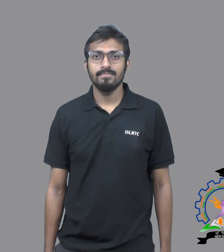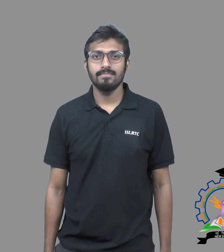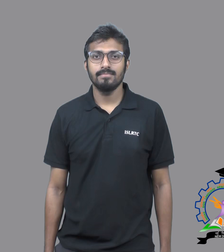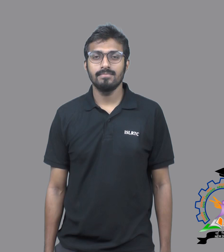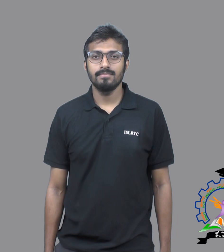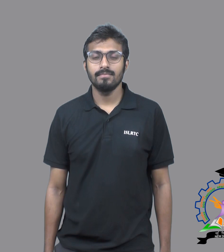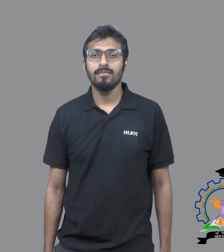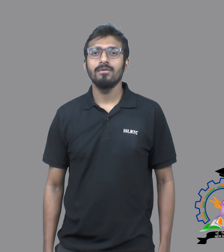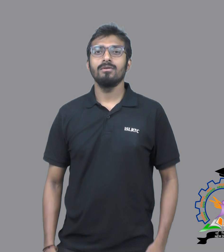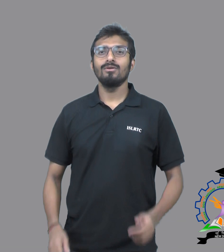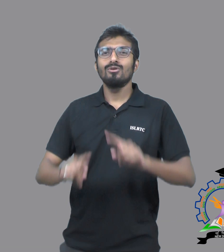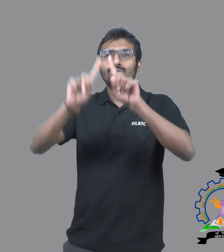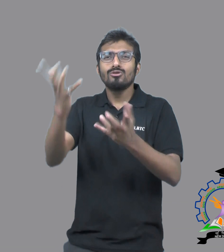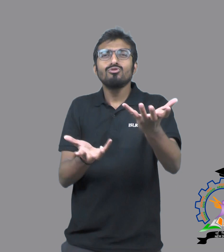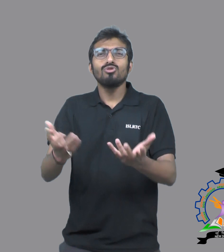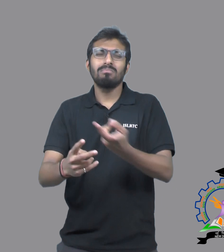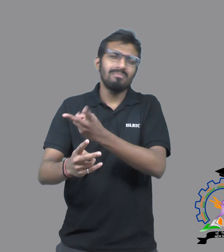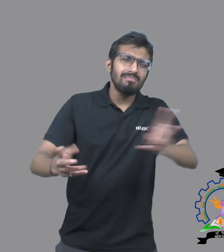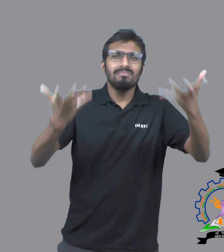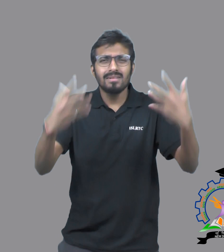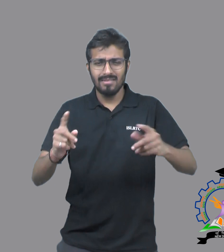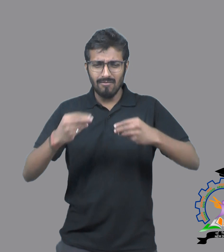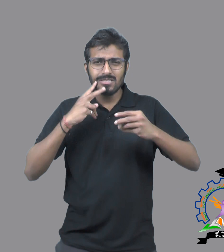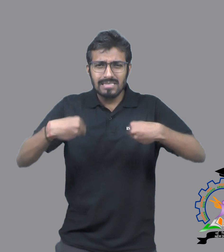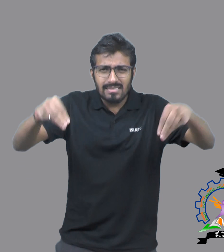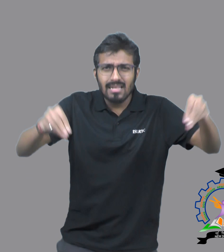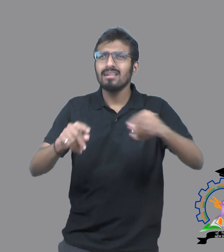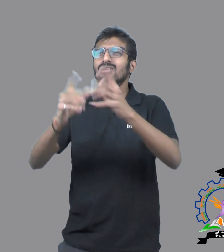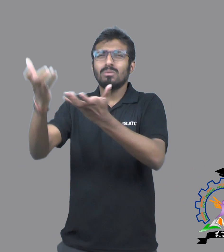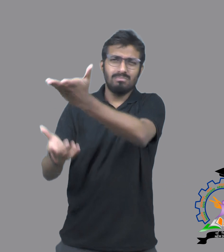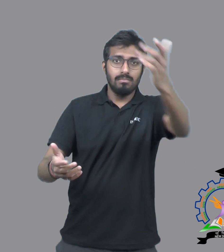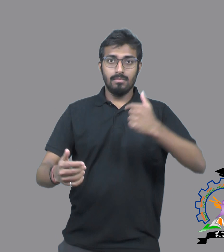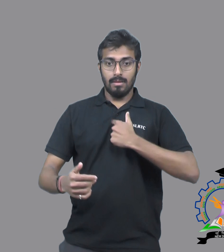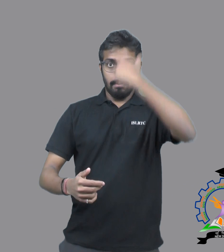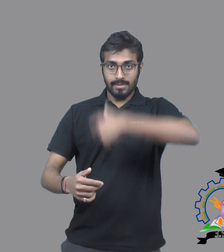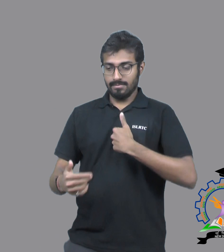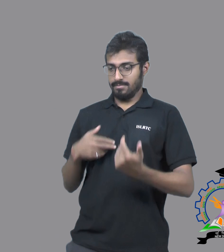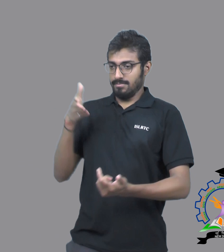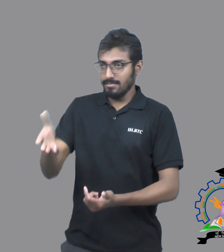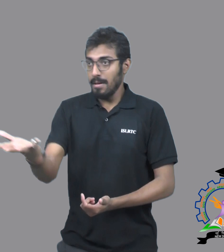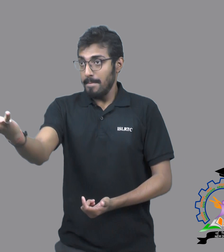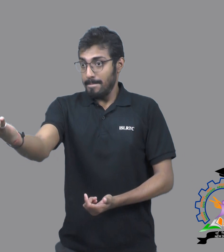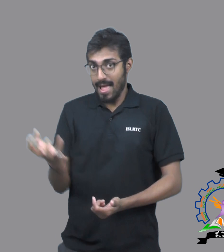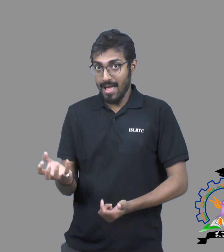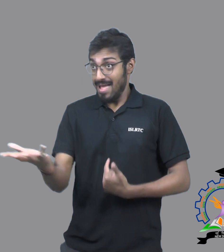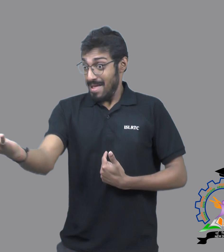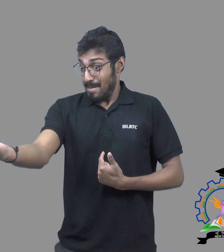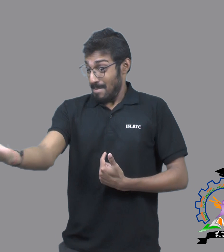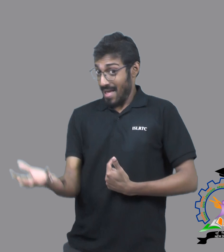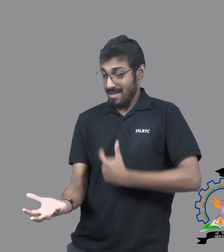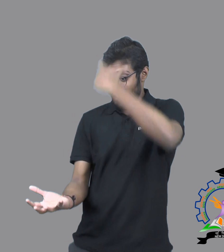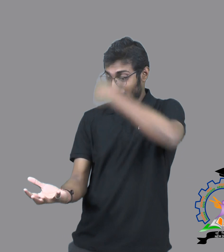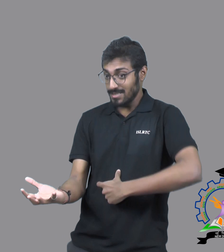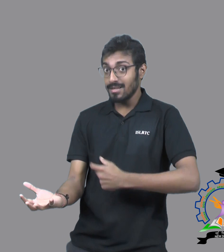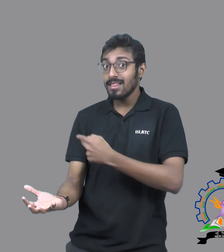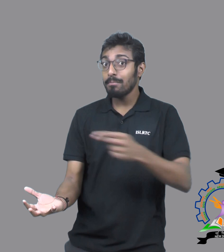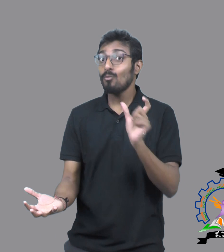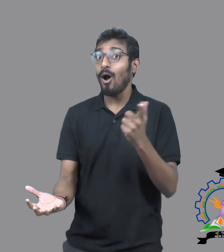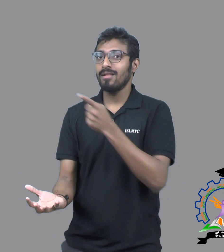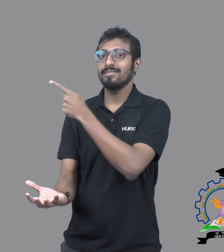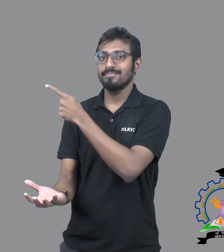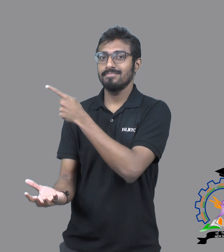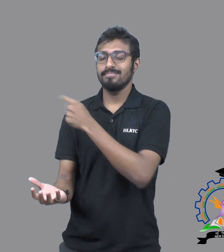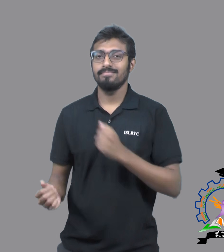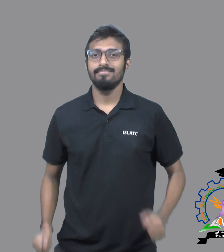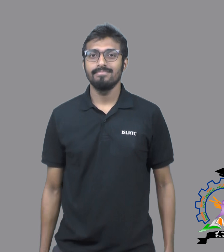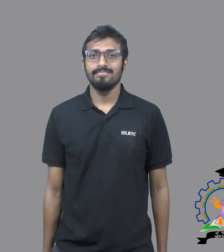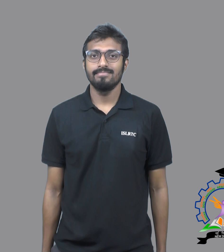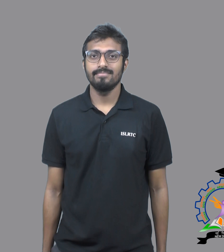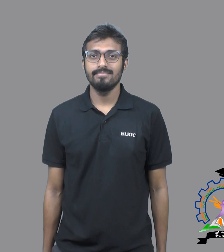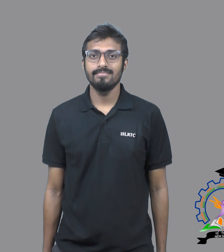Consumer